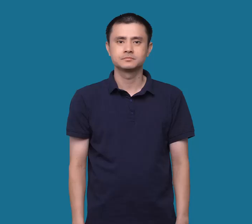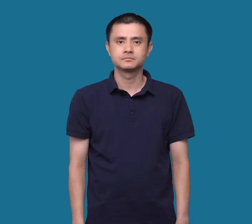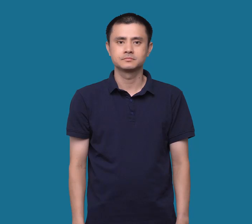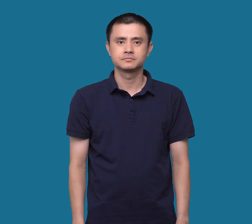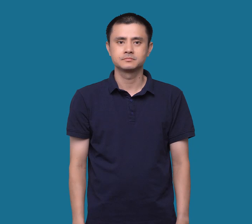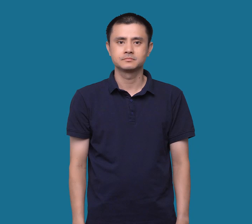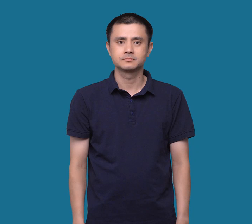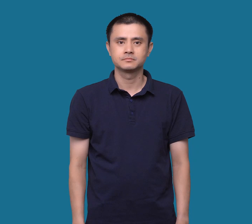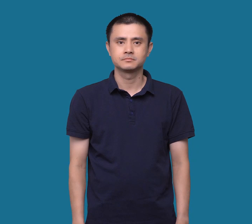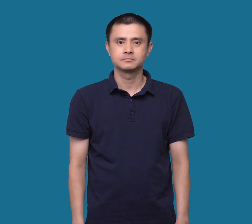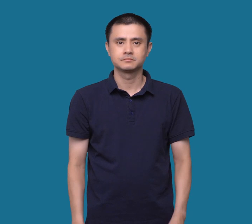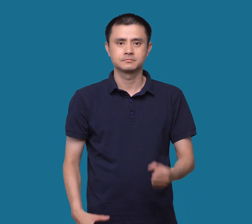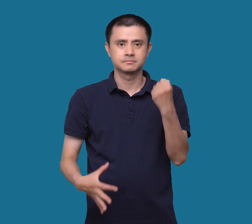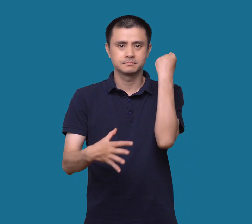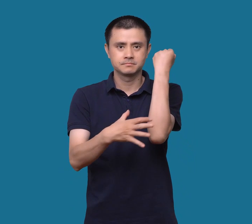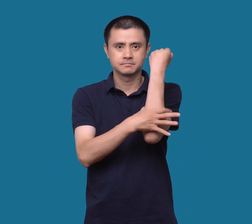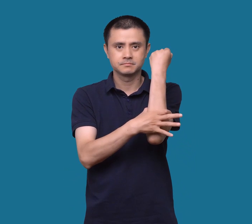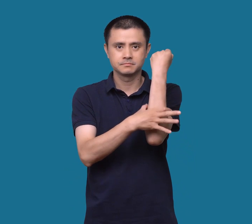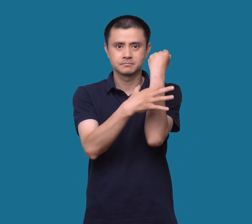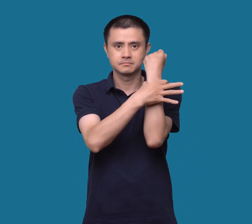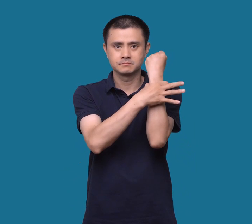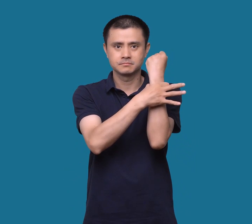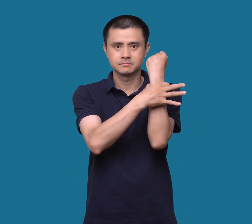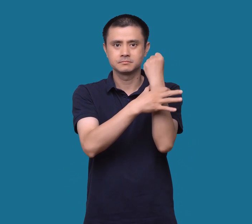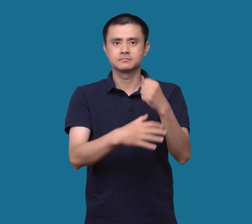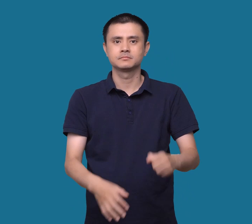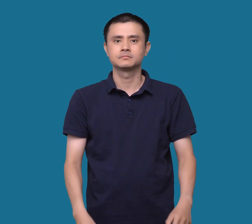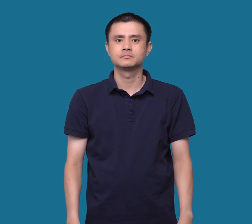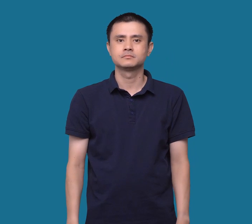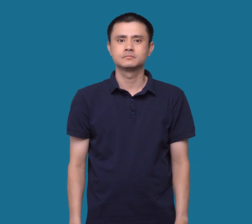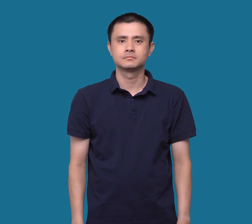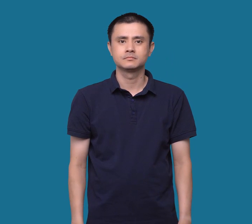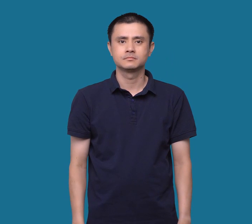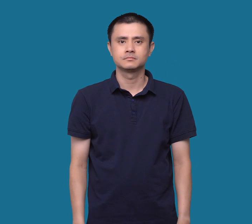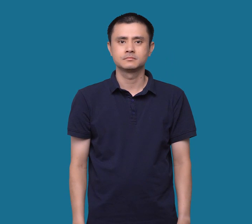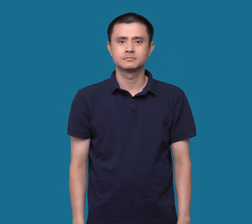tre